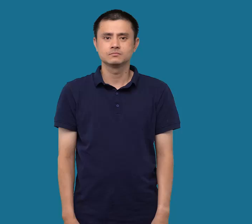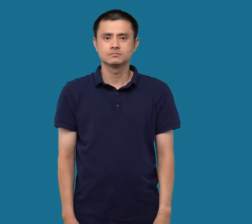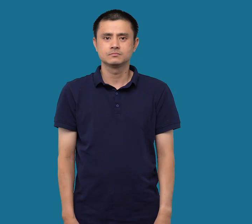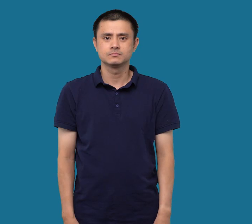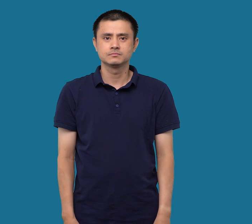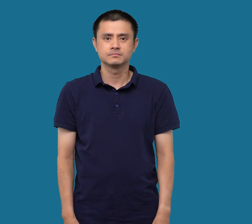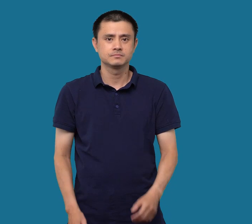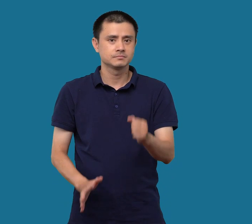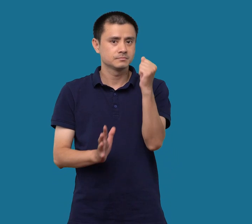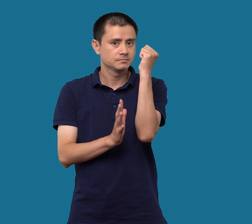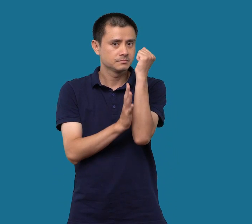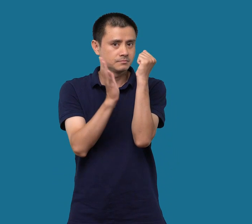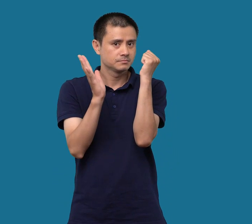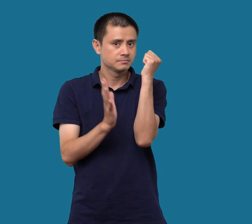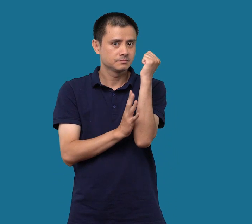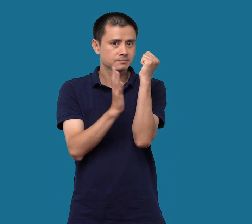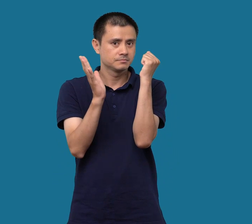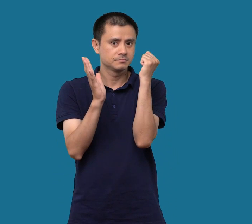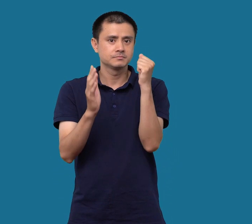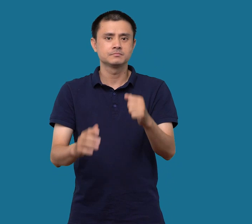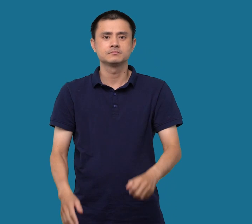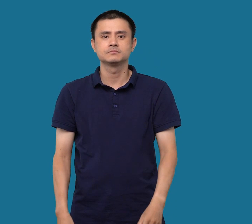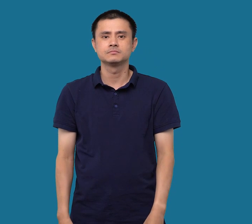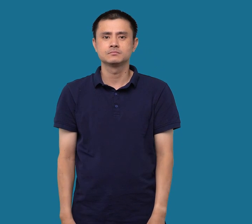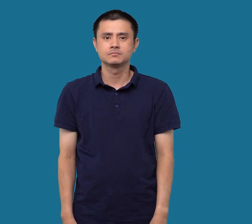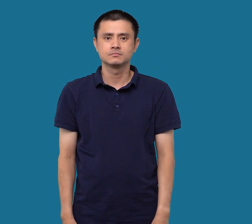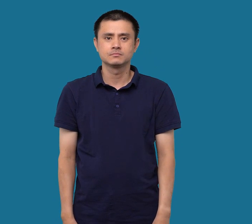Gia Lai